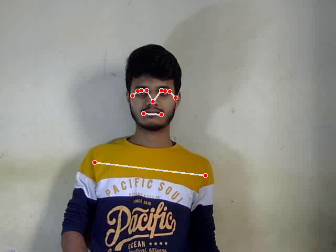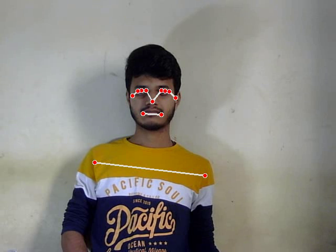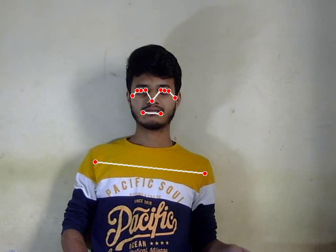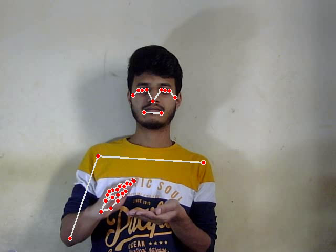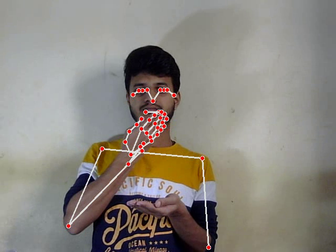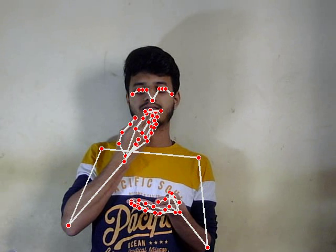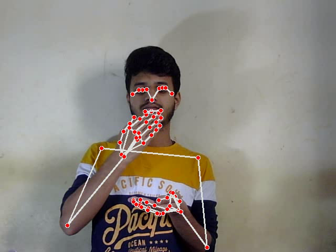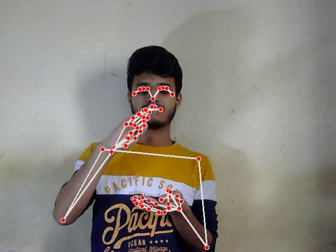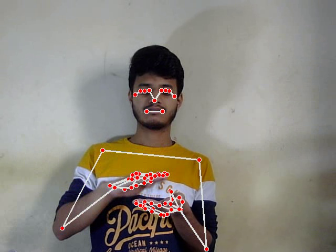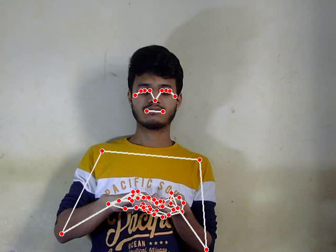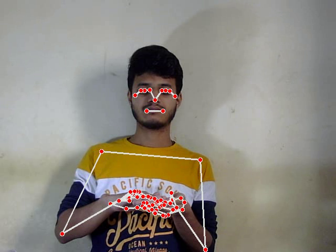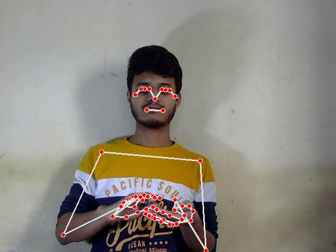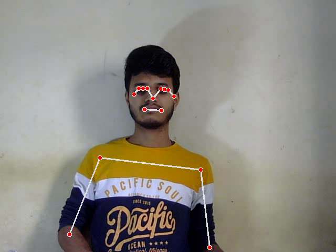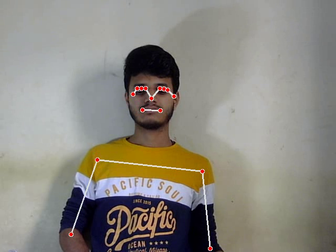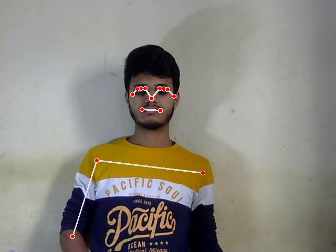bad